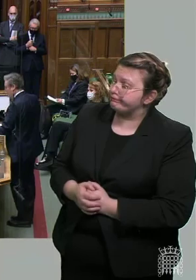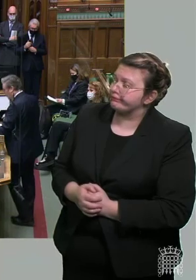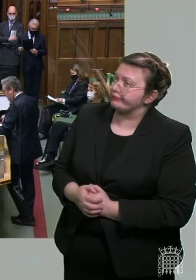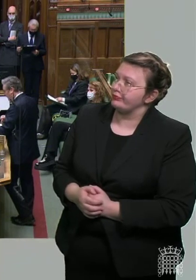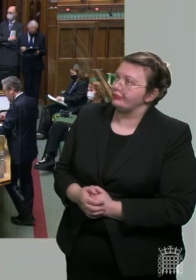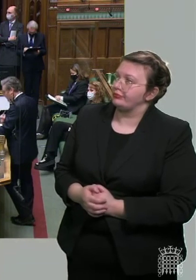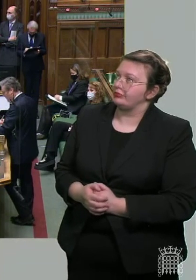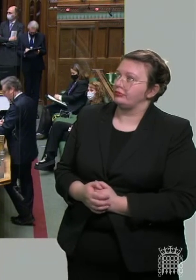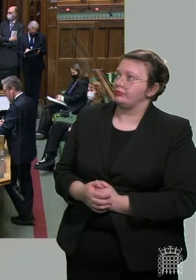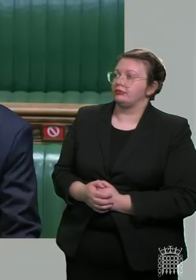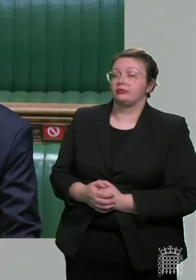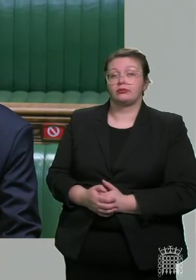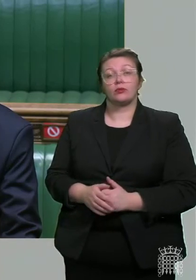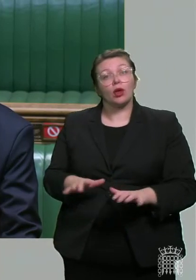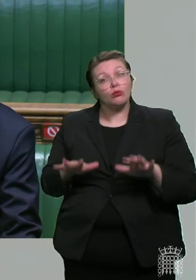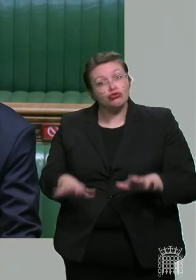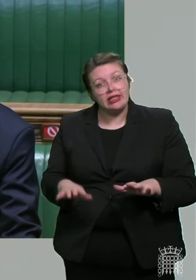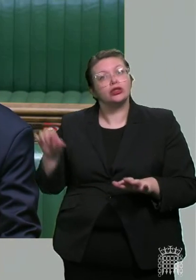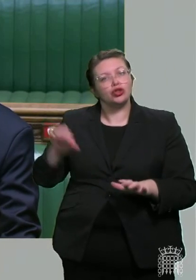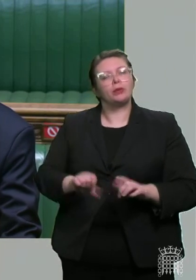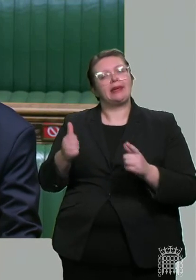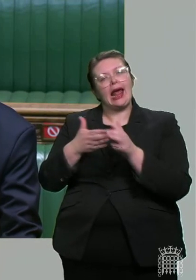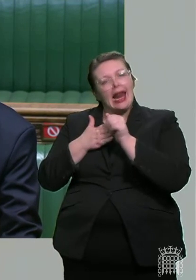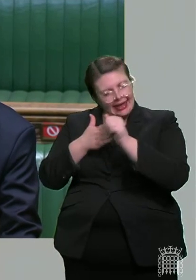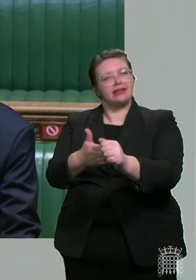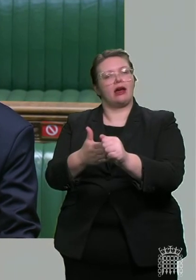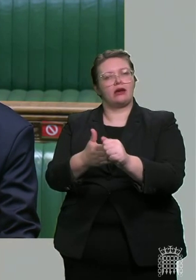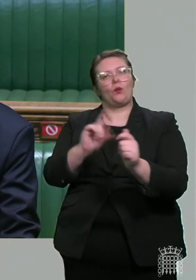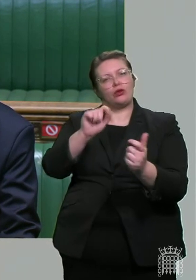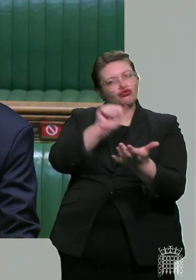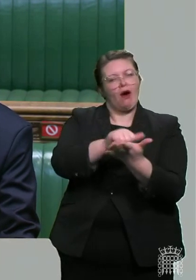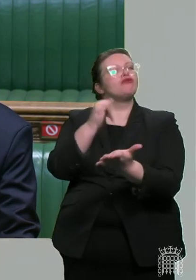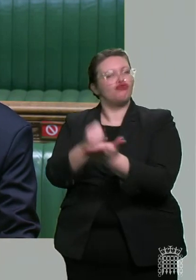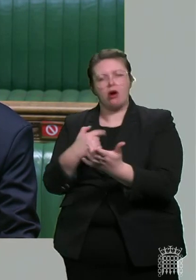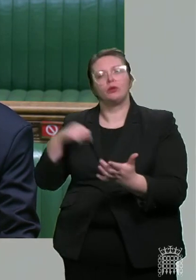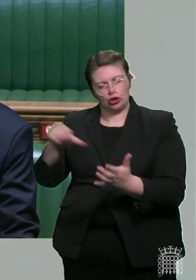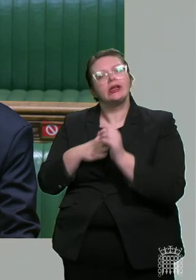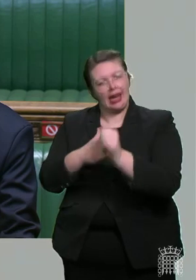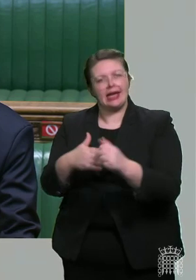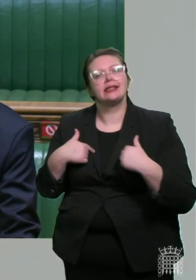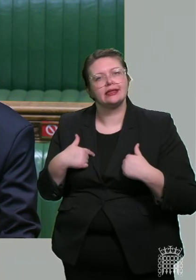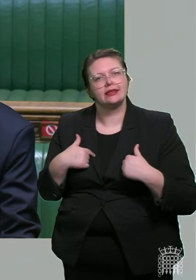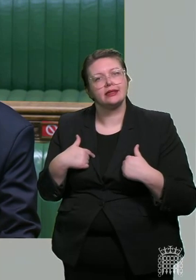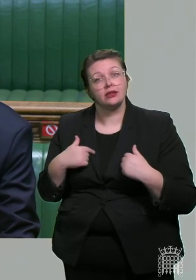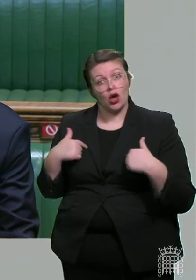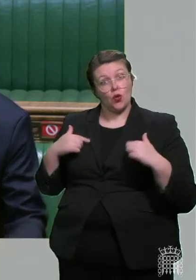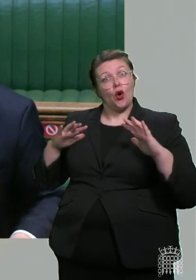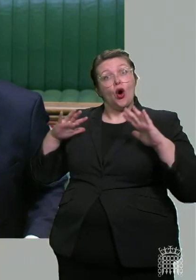Britain should be a moral force for good in the world, but just as the US is stepping up, the UK is stepping back.